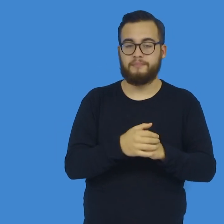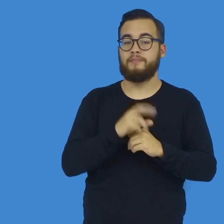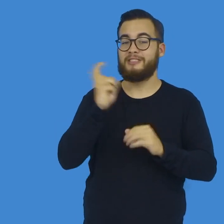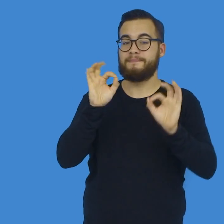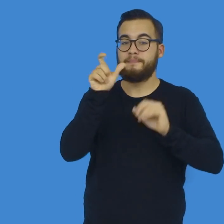otro